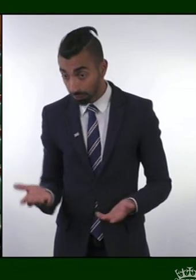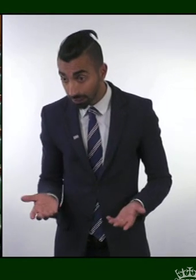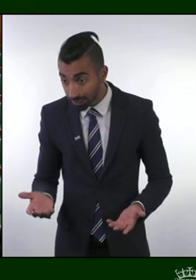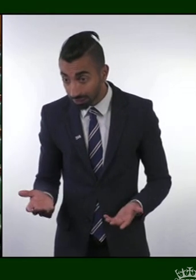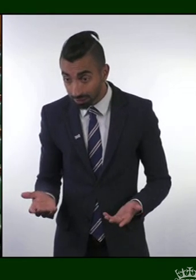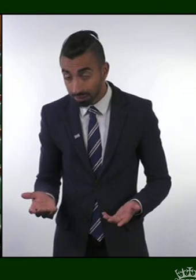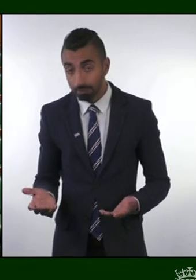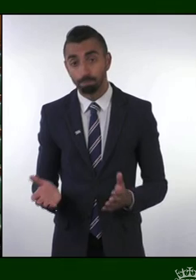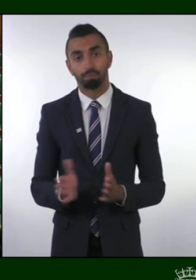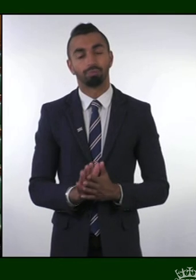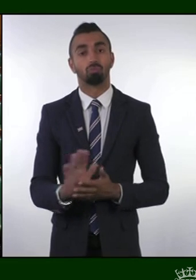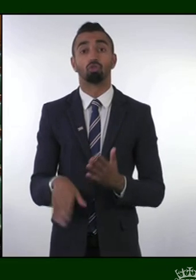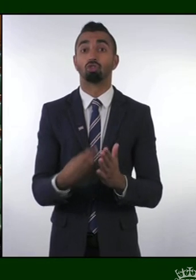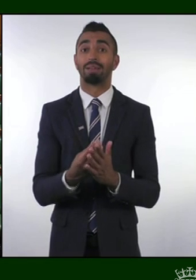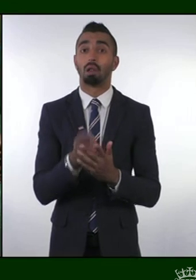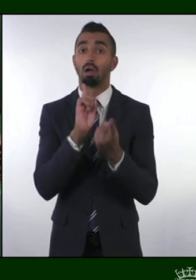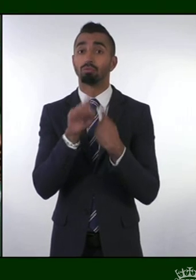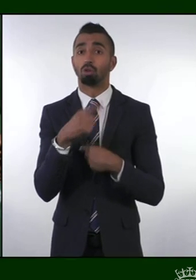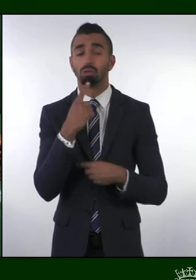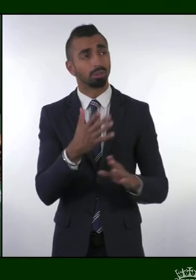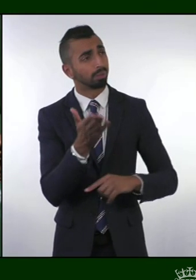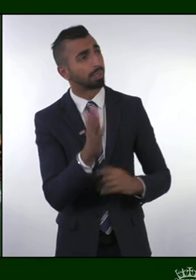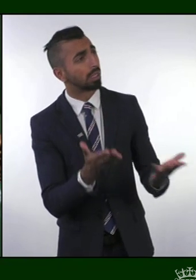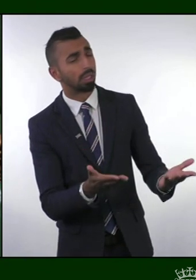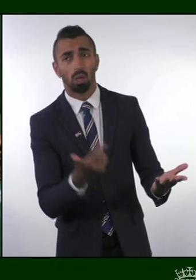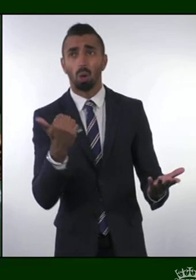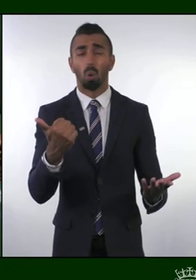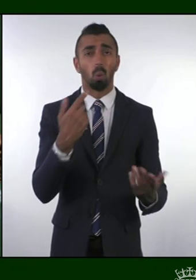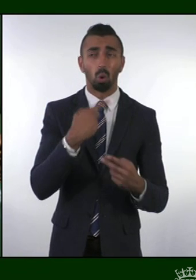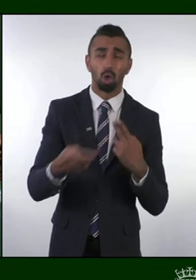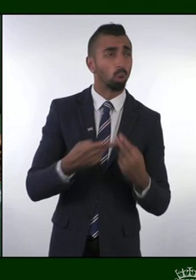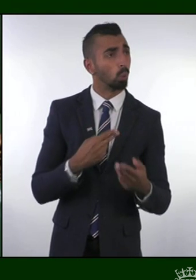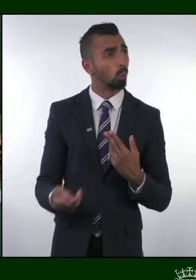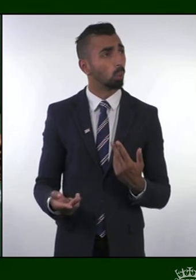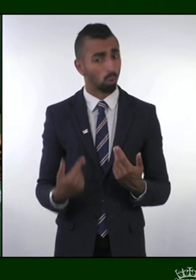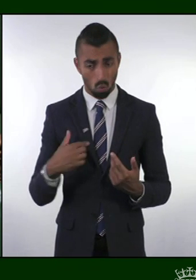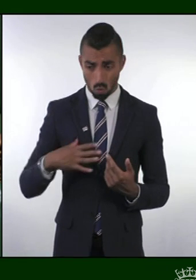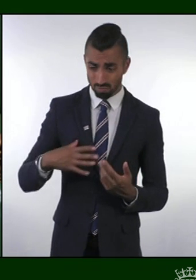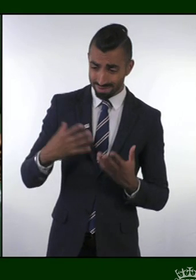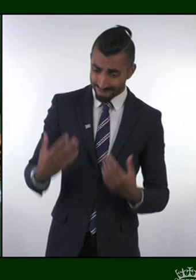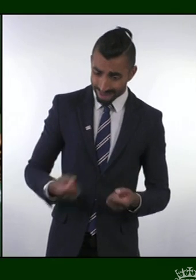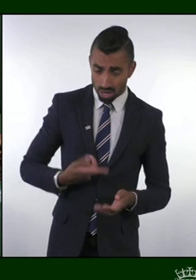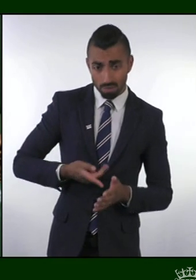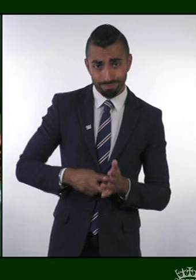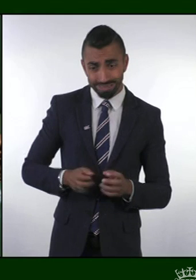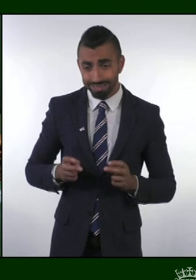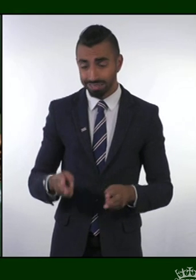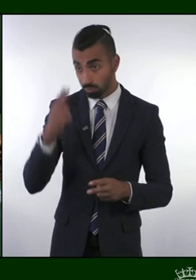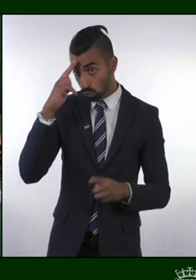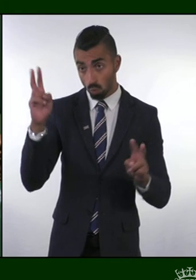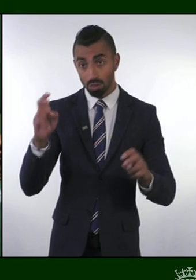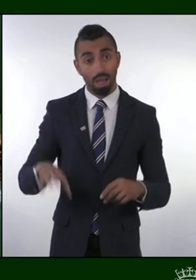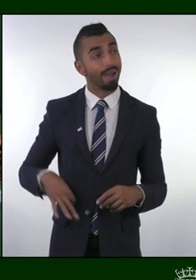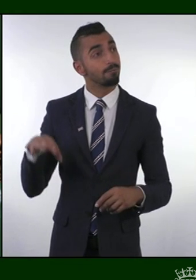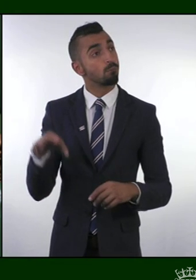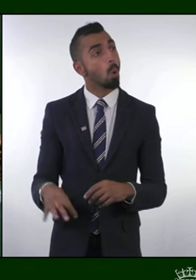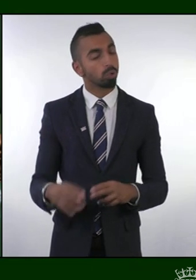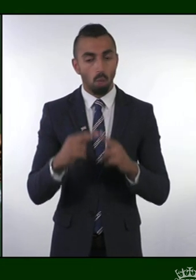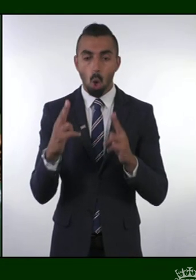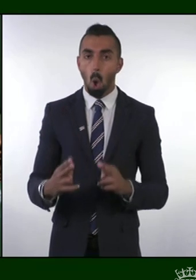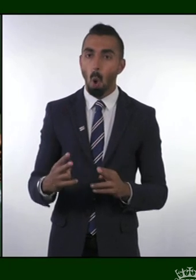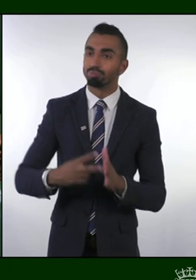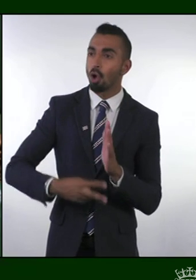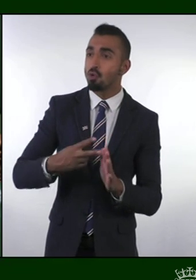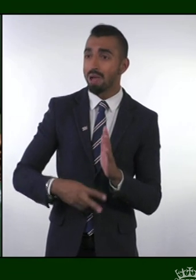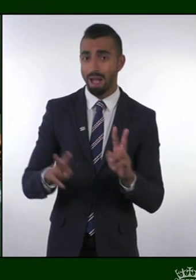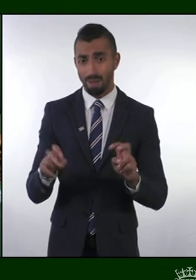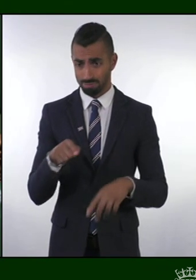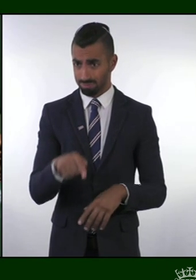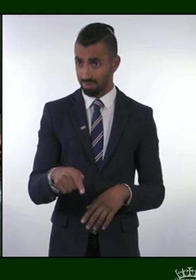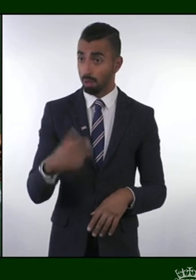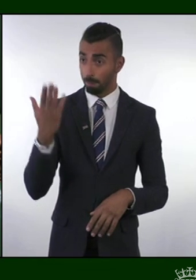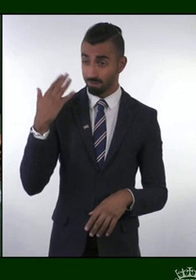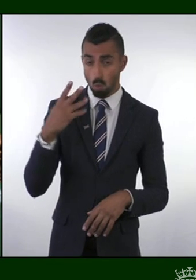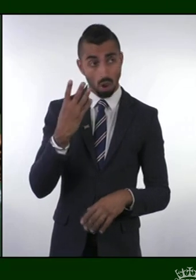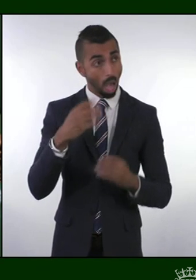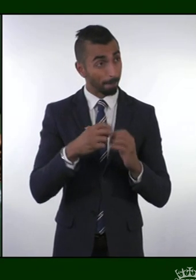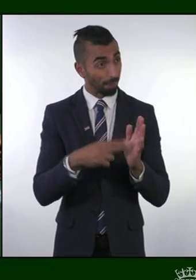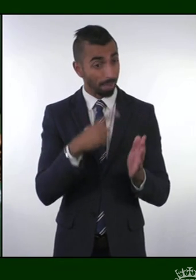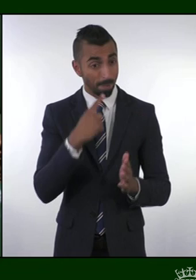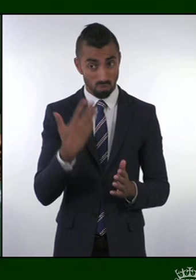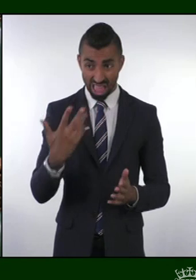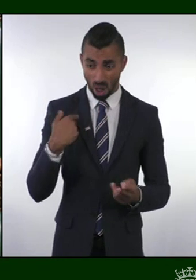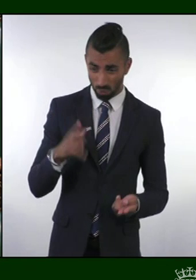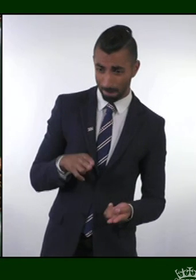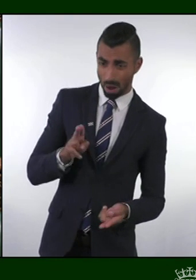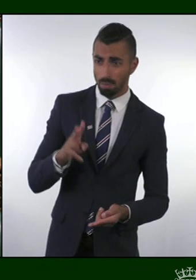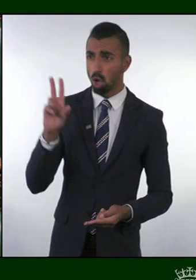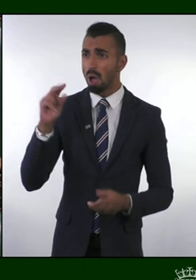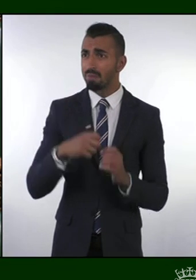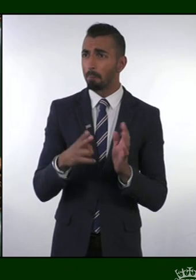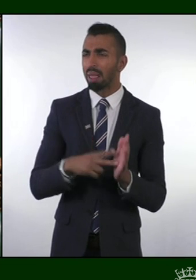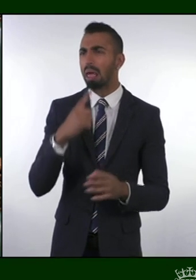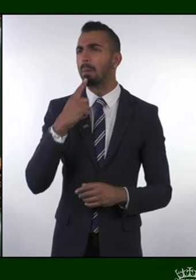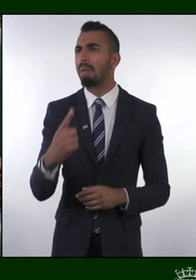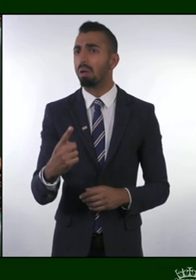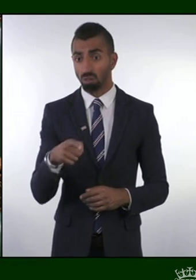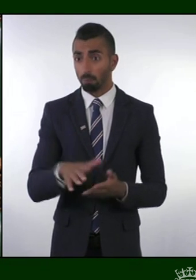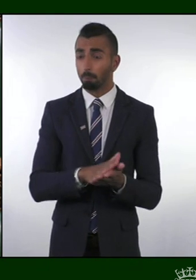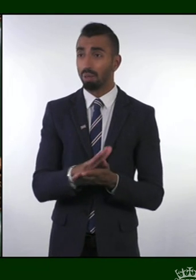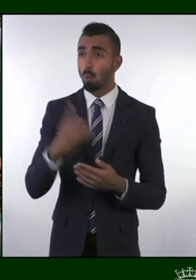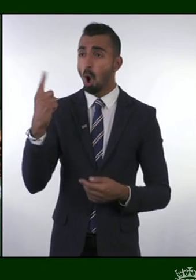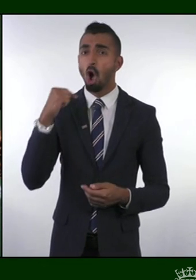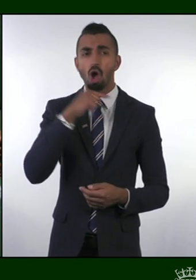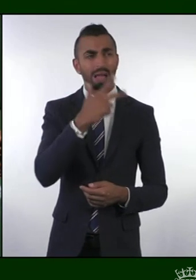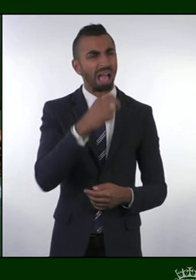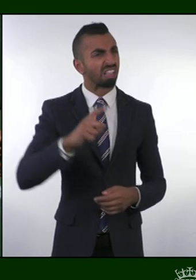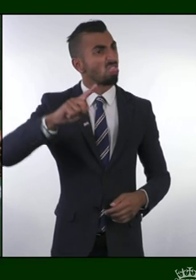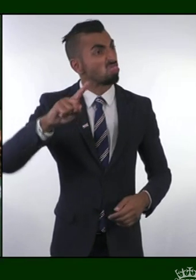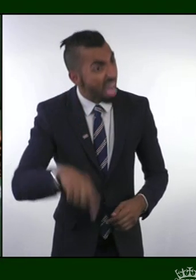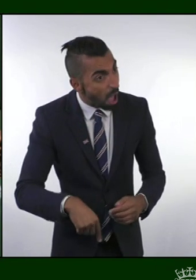The good news is that we already have. The Prime Minister announced it, and I talked about it at the Budget: the affordable homes programme will increase from £9 billion to £12 billion over the next few years, a significant uplift in the amount of new housing delivery—180,000 new homes, from memory.